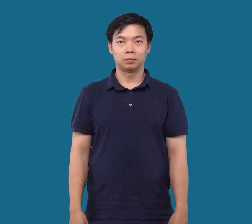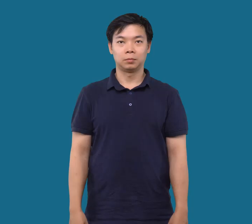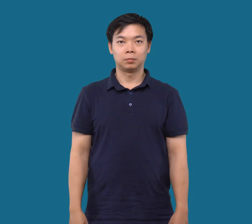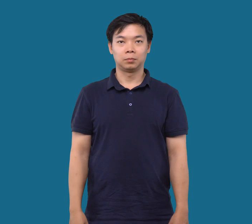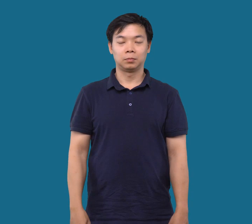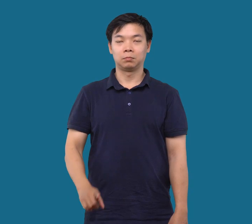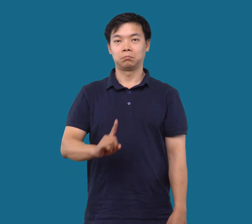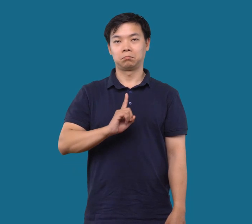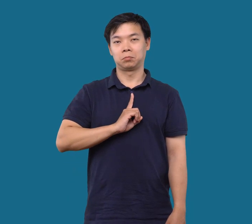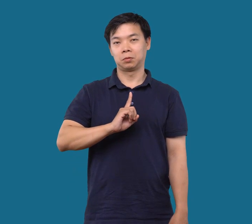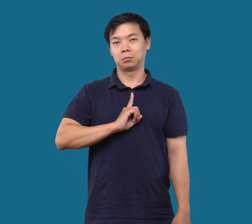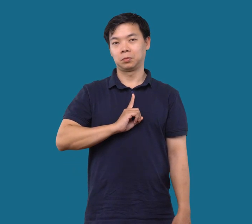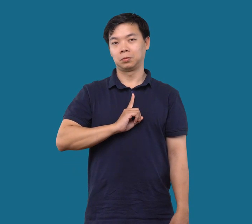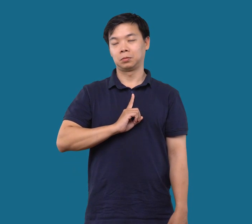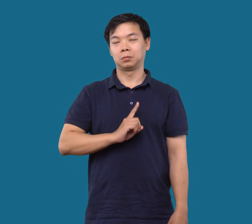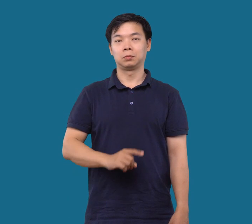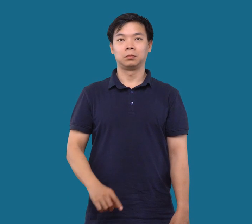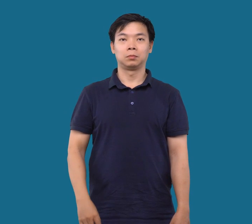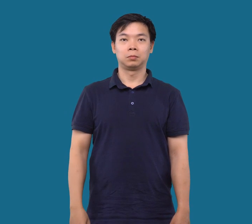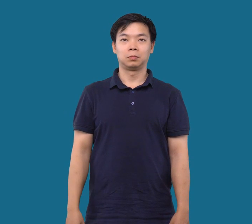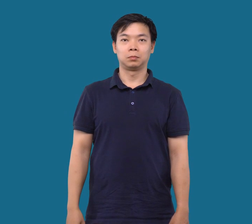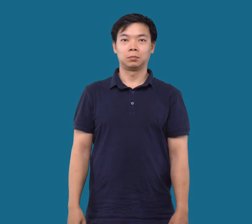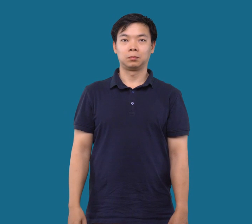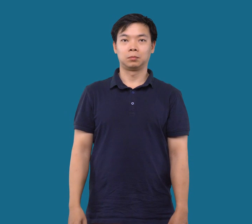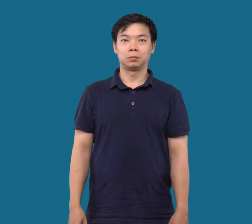một mình